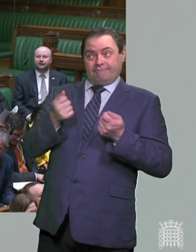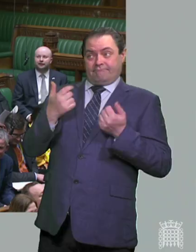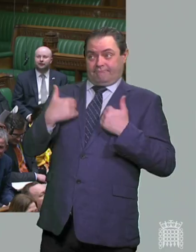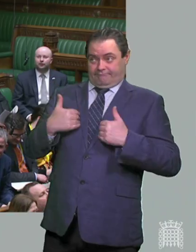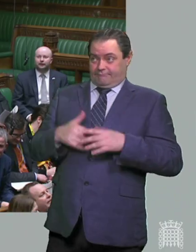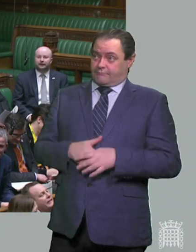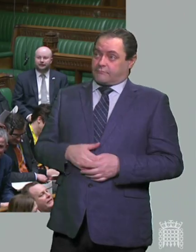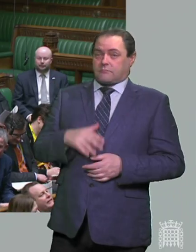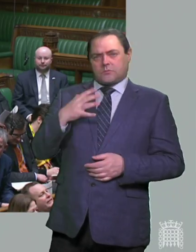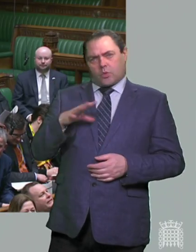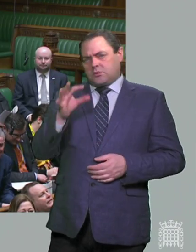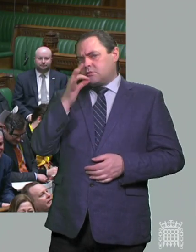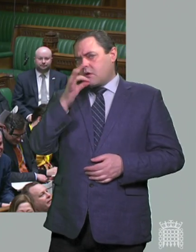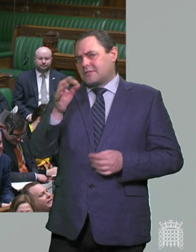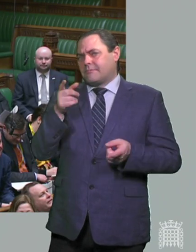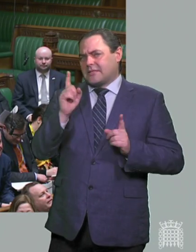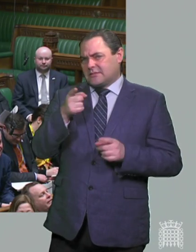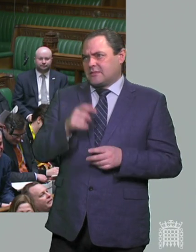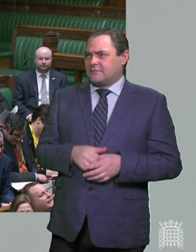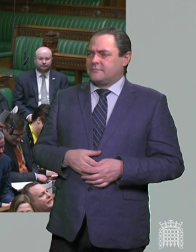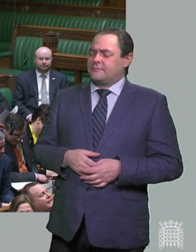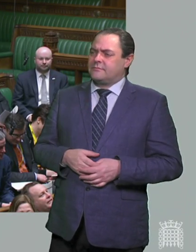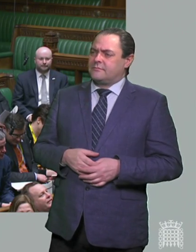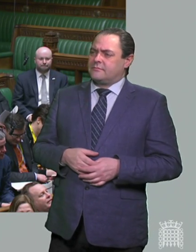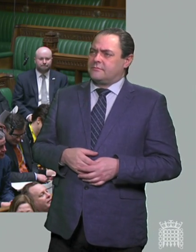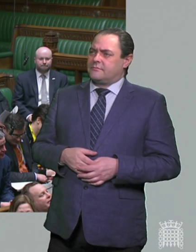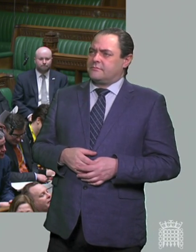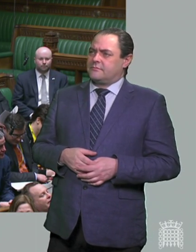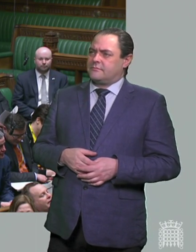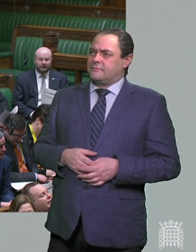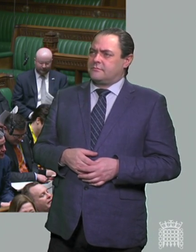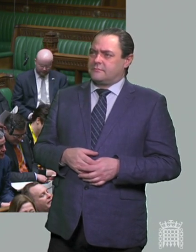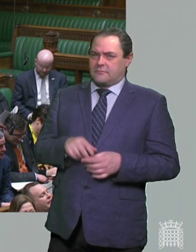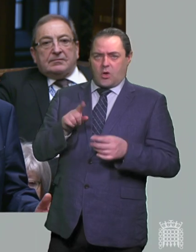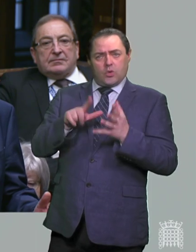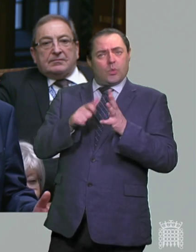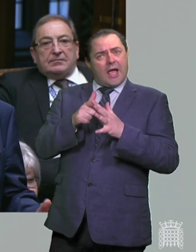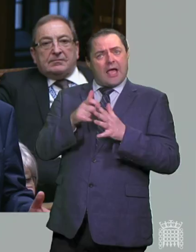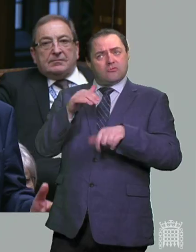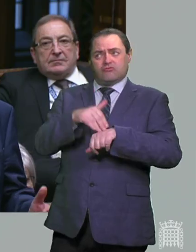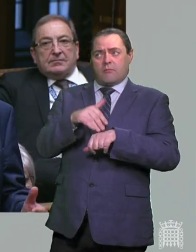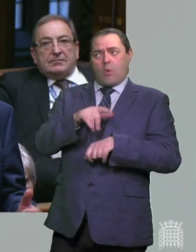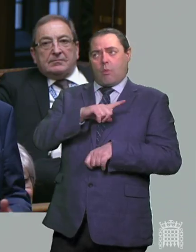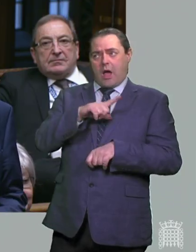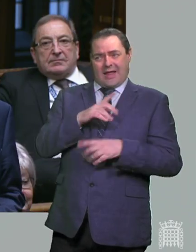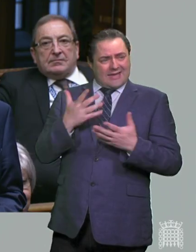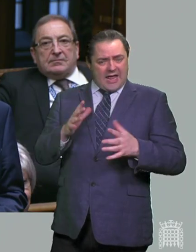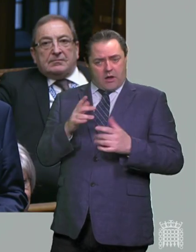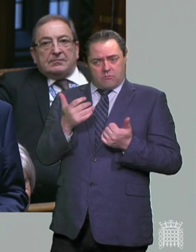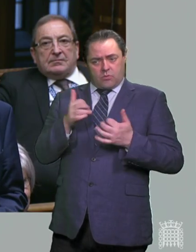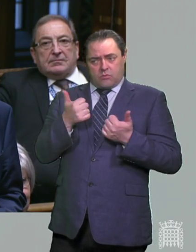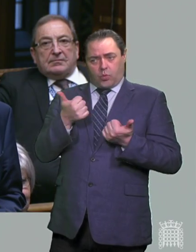May I say to the Secretary of State that the Union is in trouble because there is no longer a case for the Union?